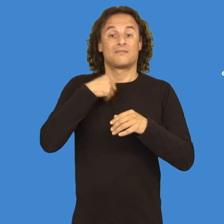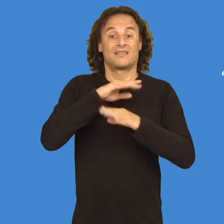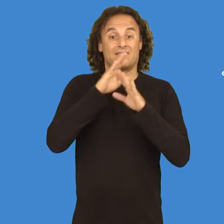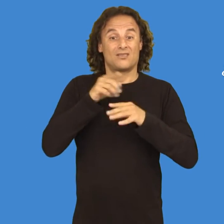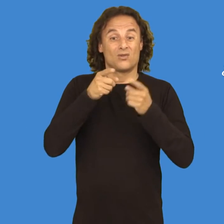resultado